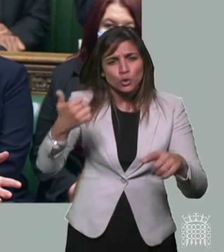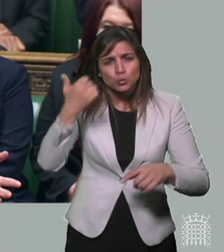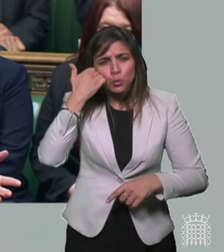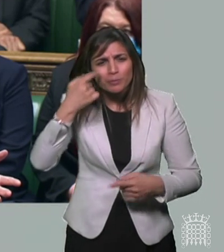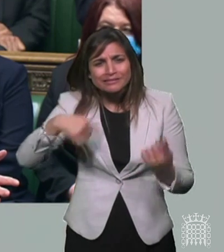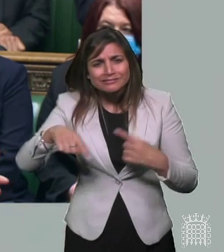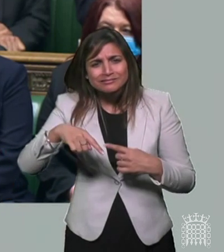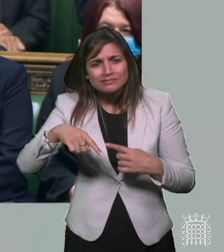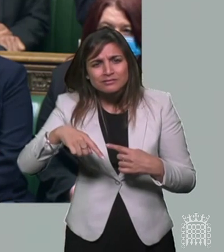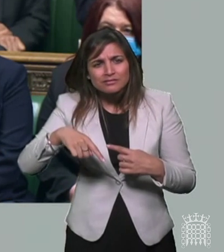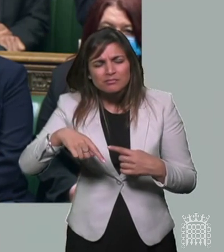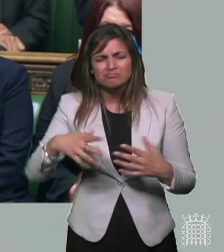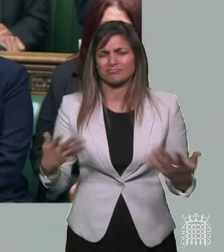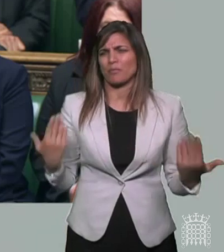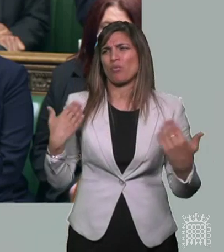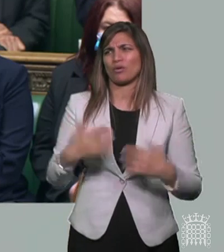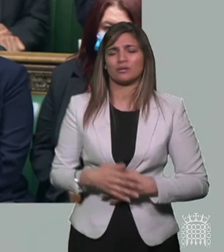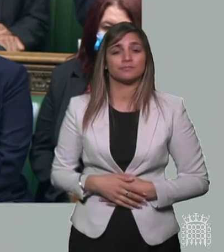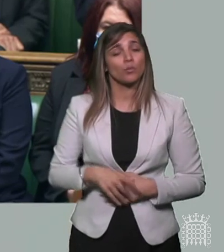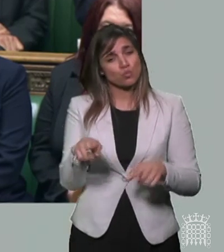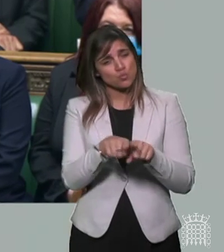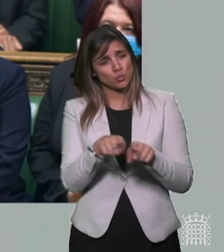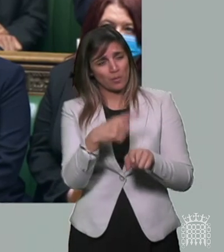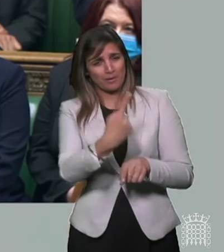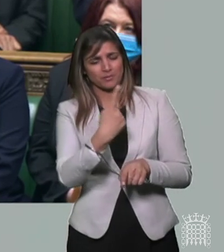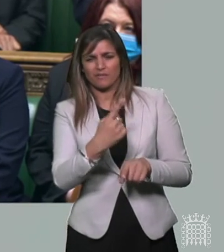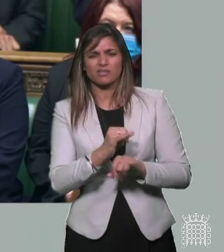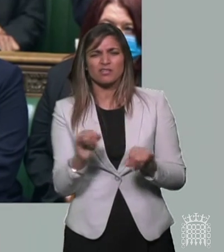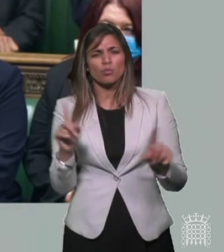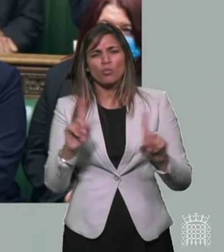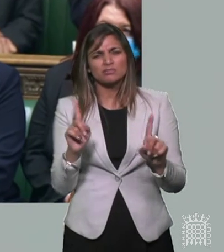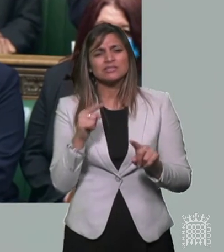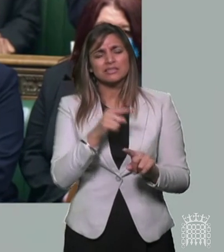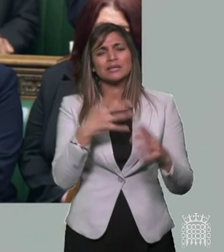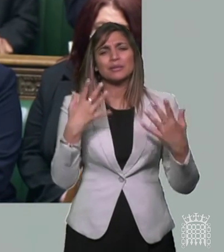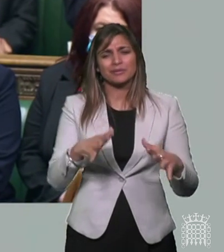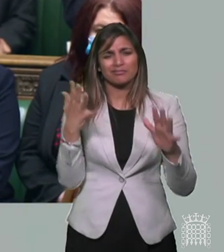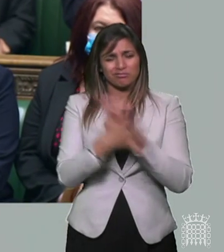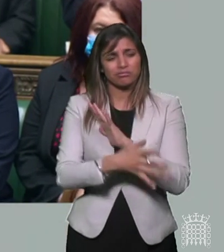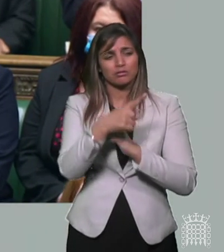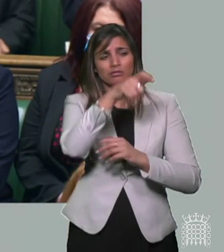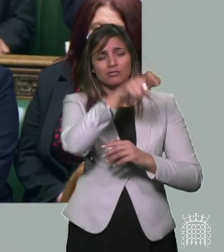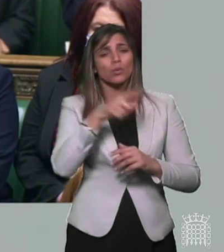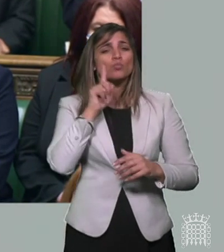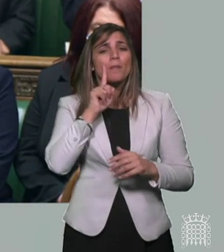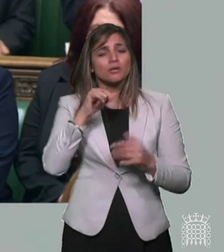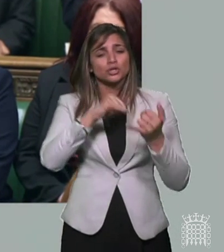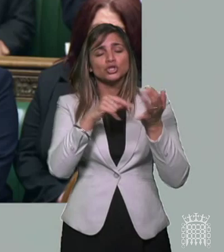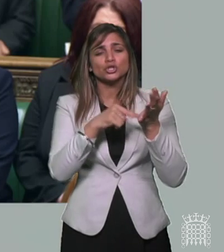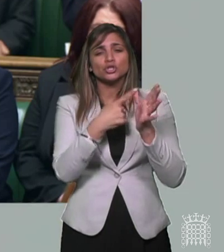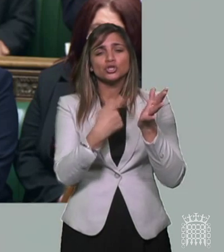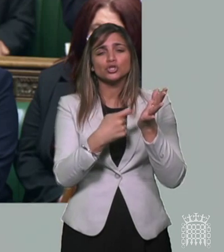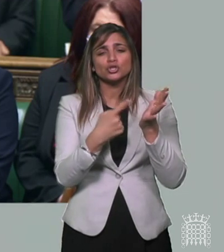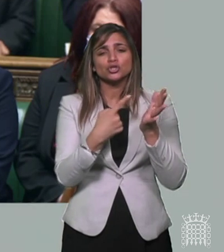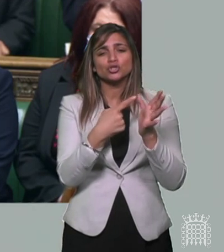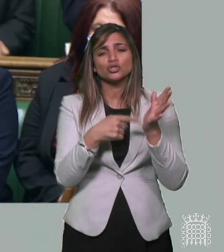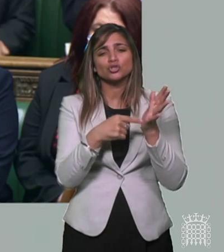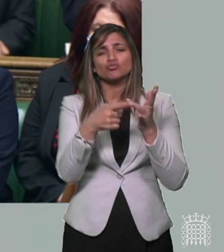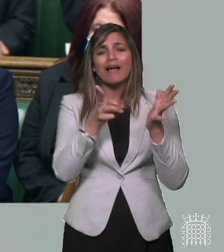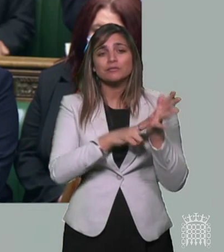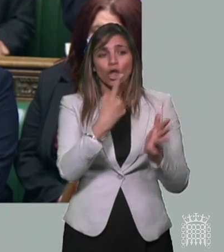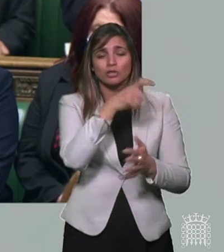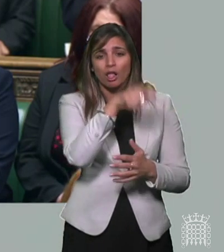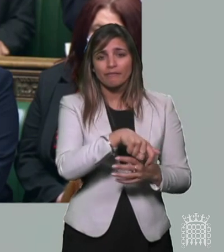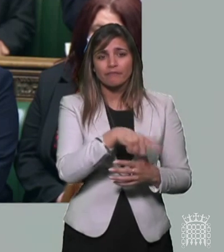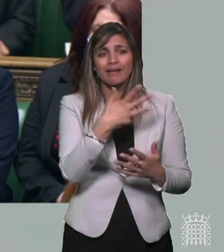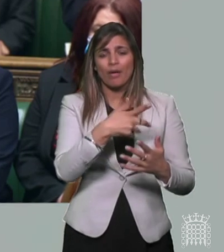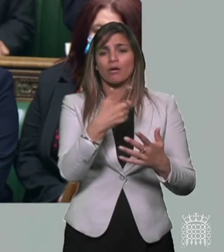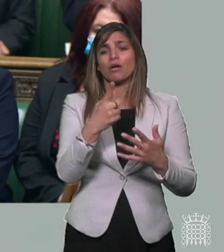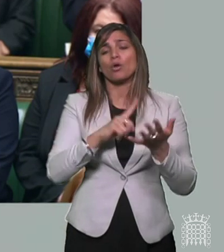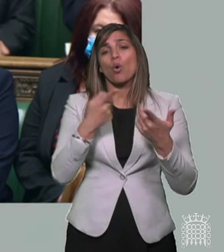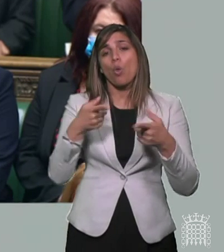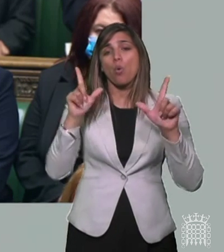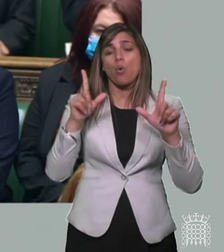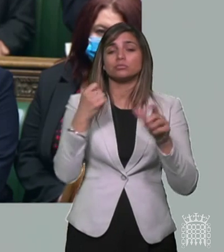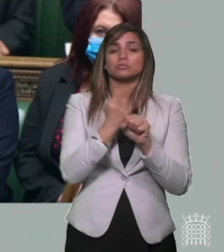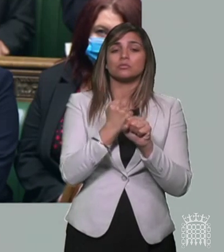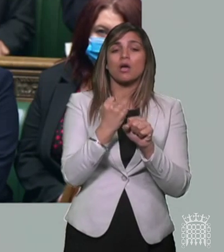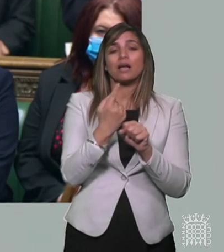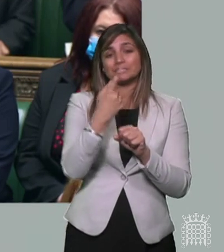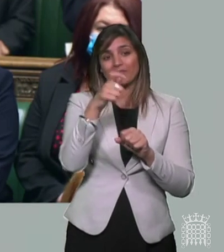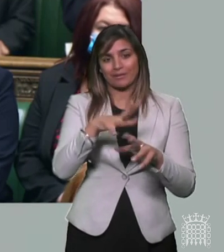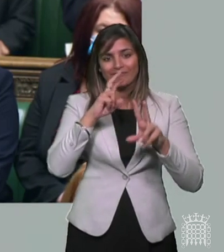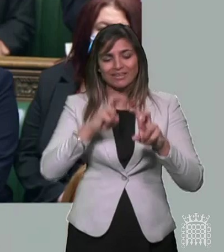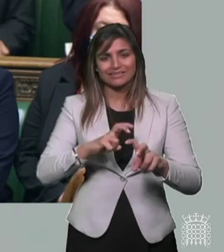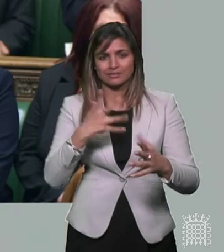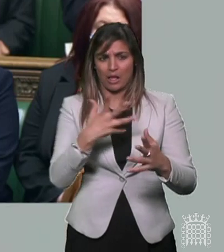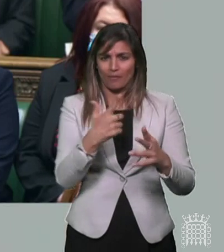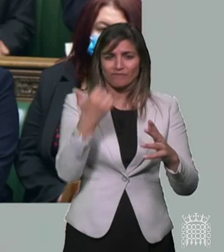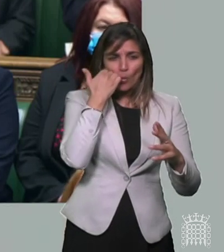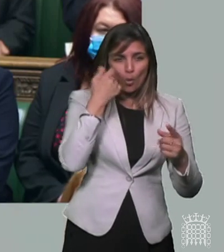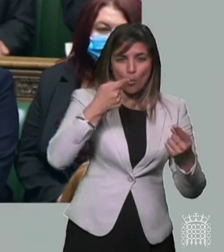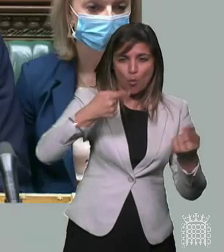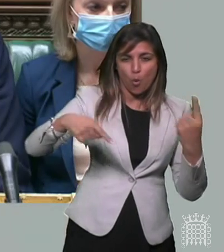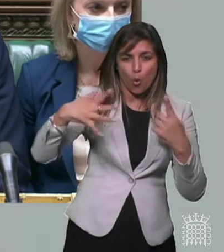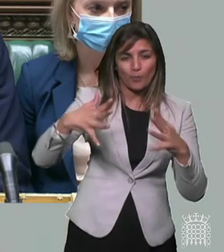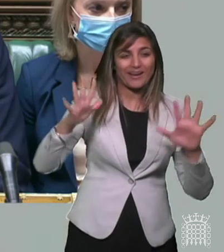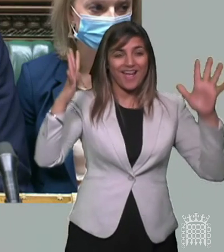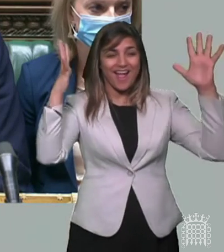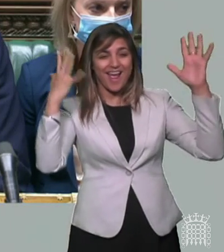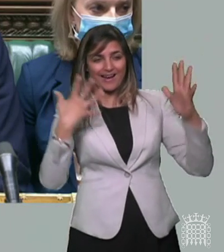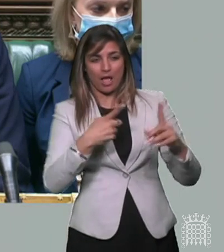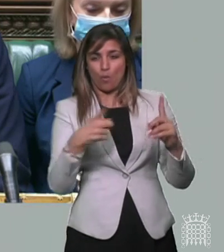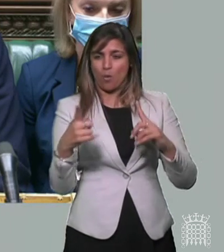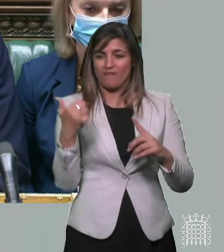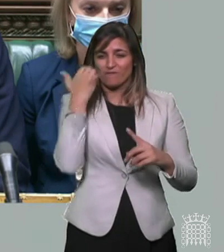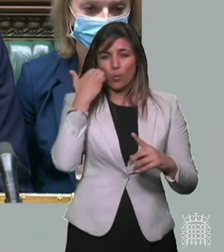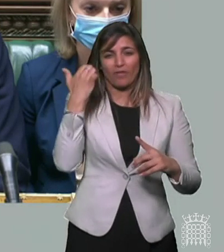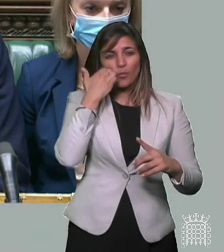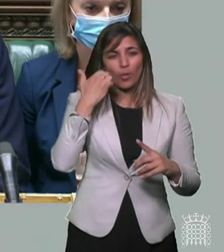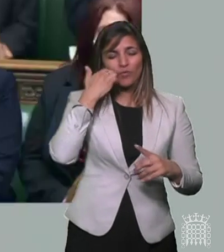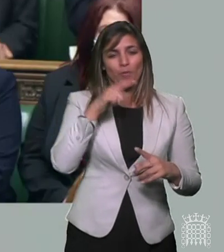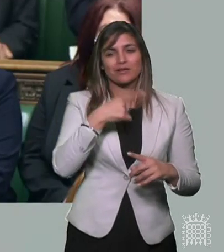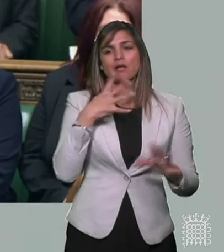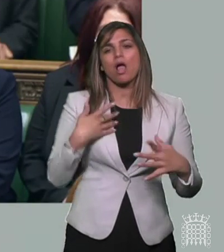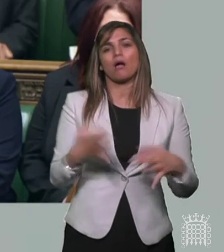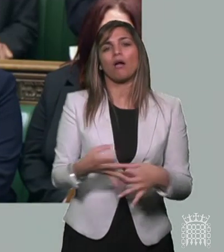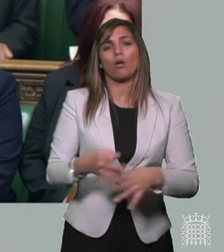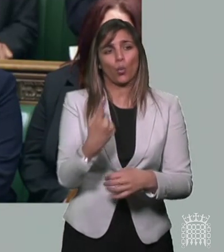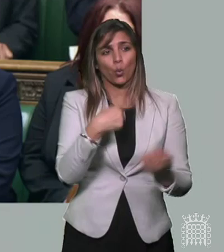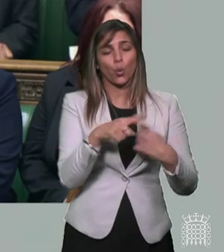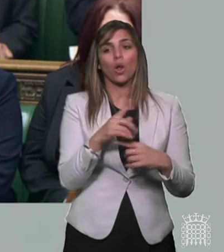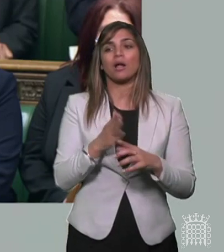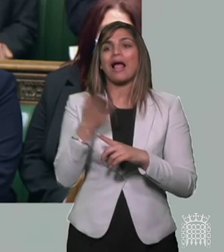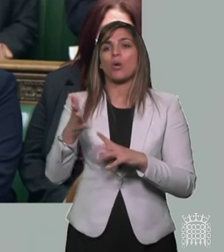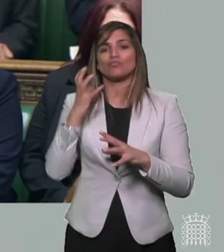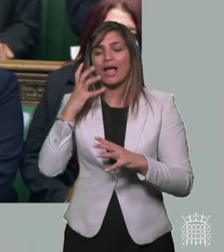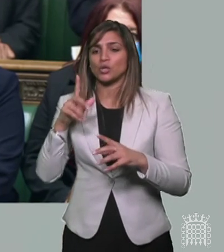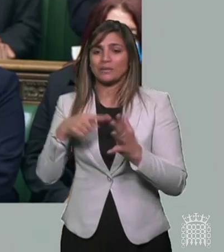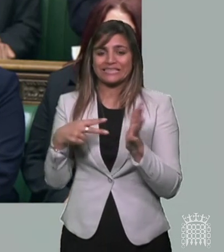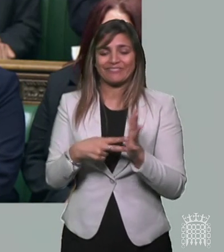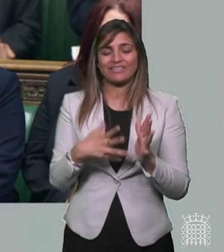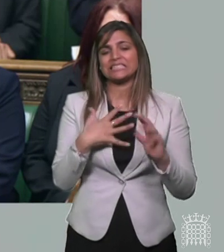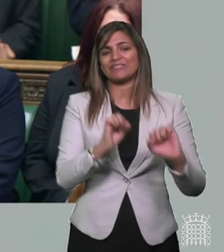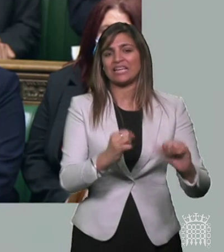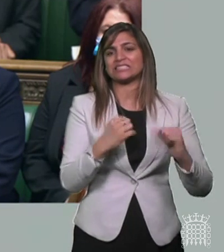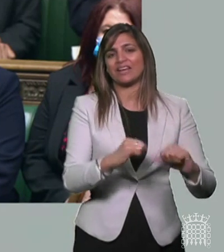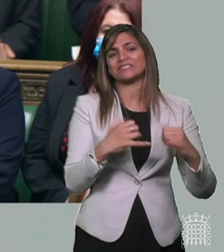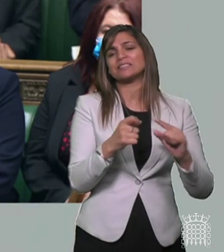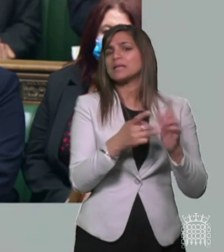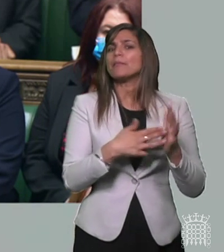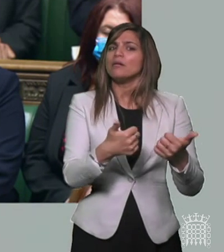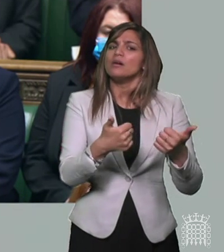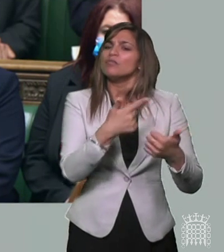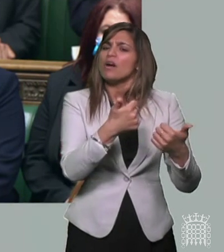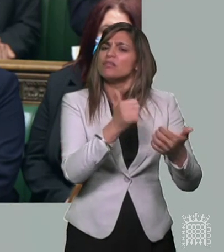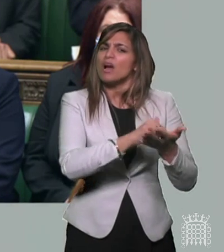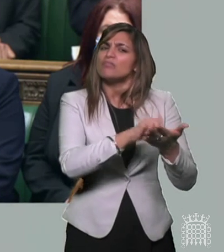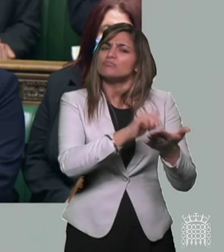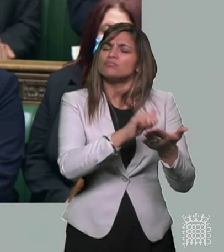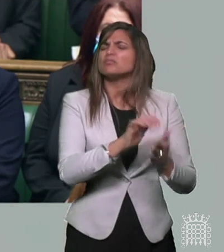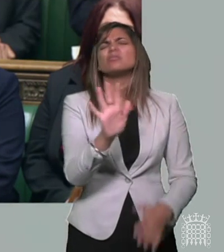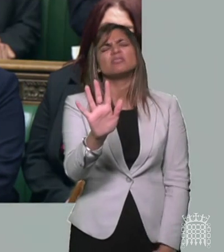The worst of it is that he has already managed to completely destroy Allegra Stratton’s career and tarnished the reputation of Lord Geidt, and now he is making a fool of every single MP who cheered him earlier and everyone who goes on the radio and television to defend this shower of shenanigans.